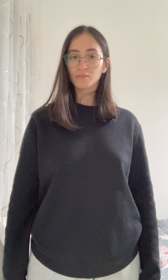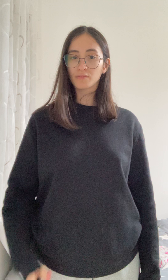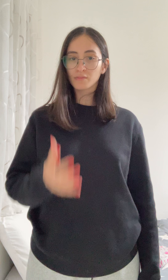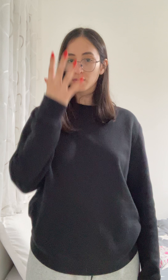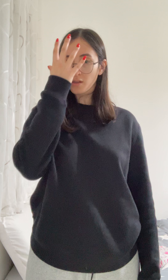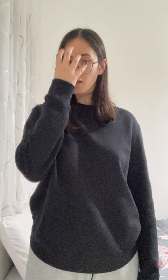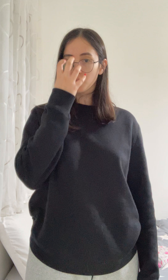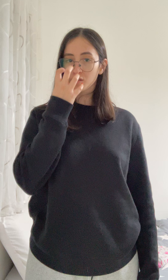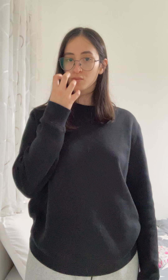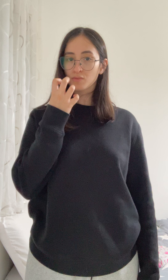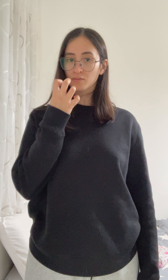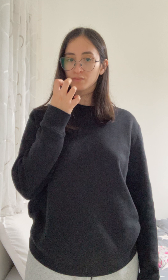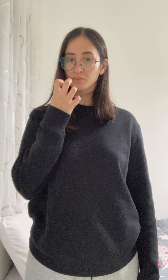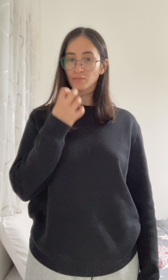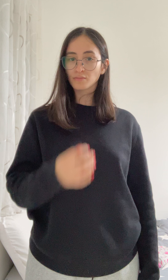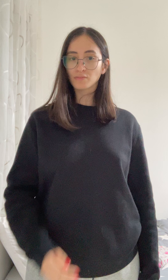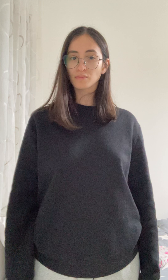עצוב